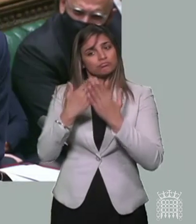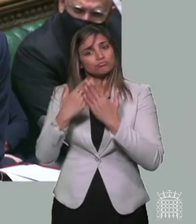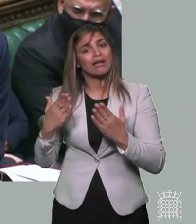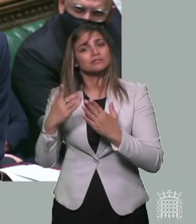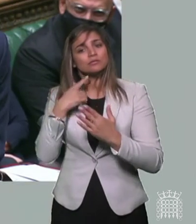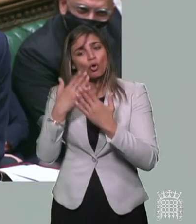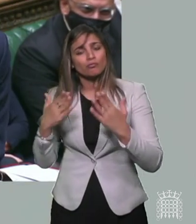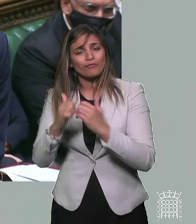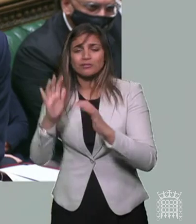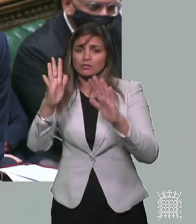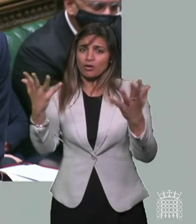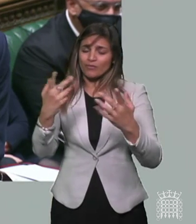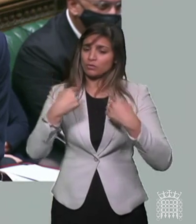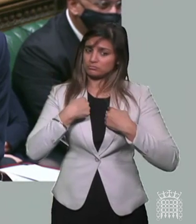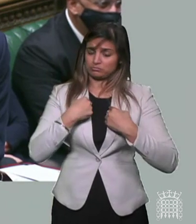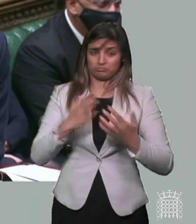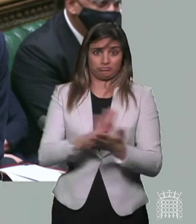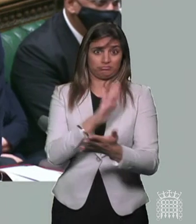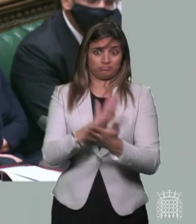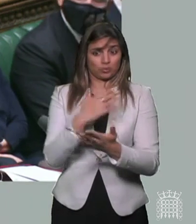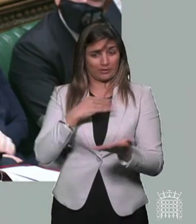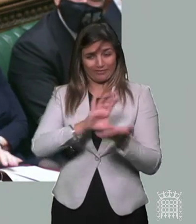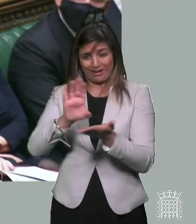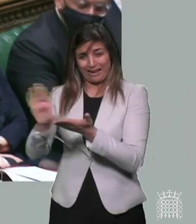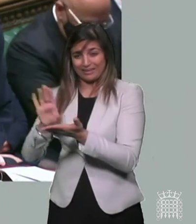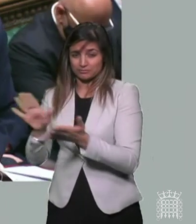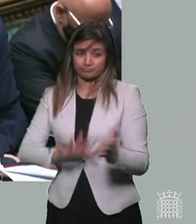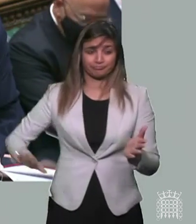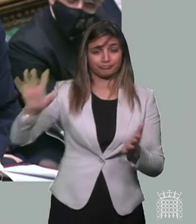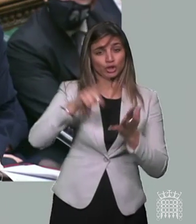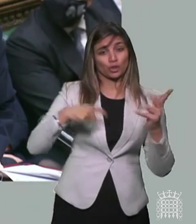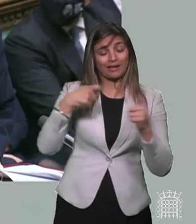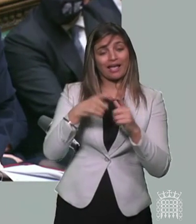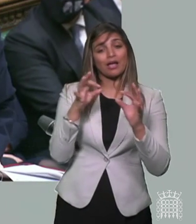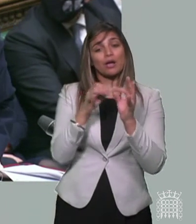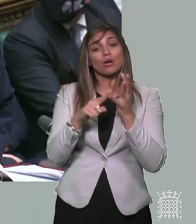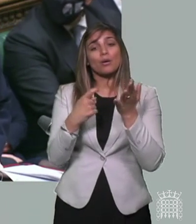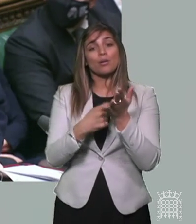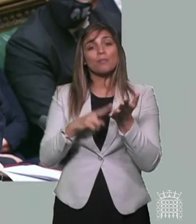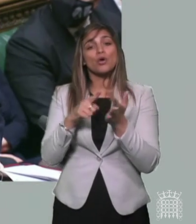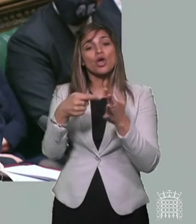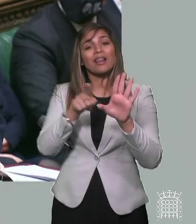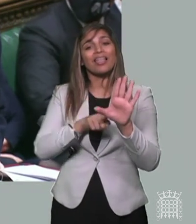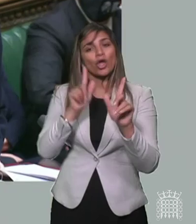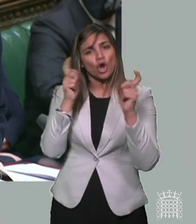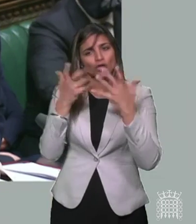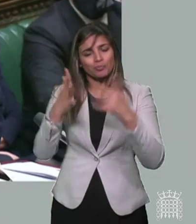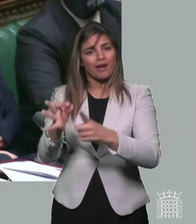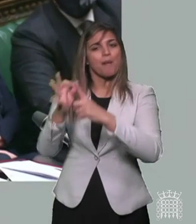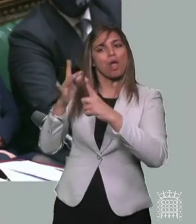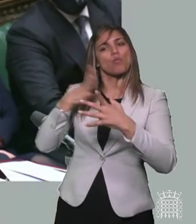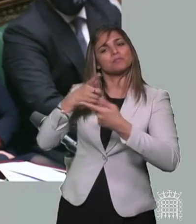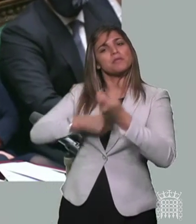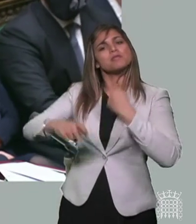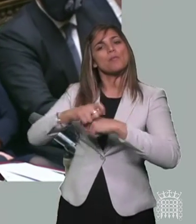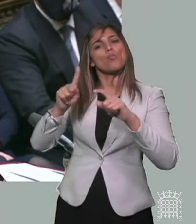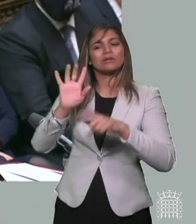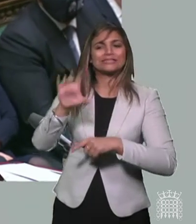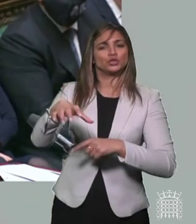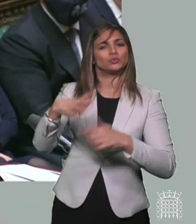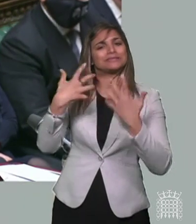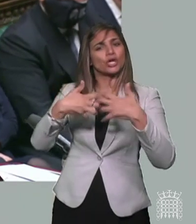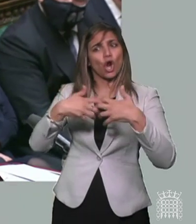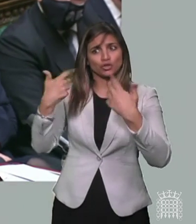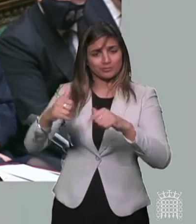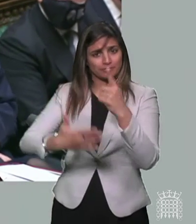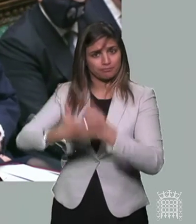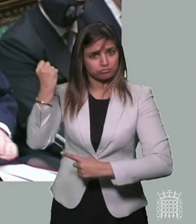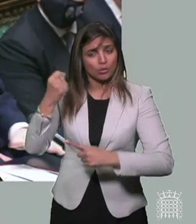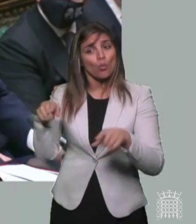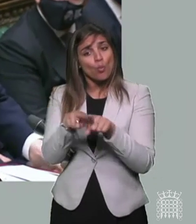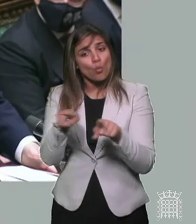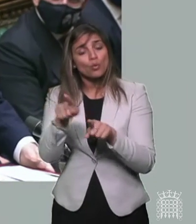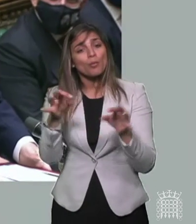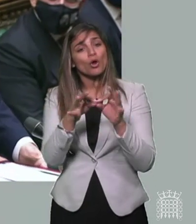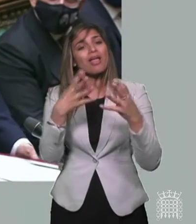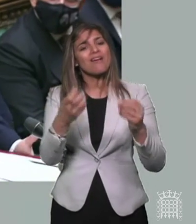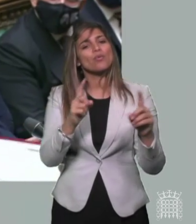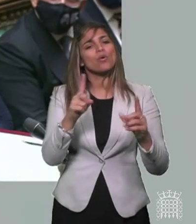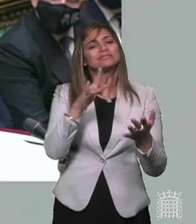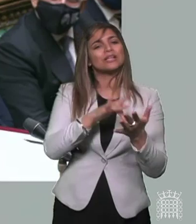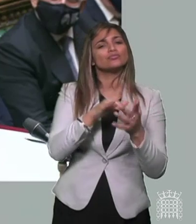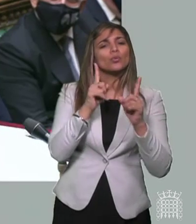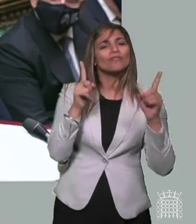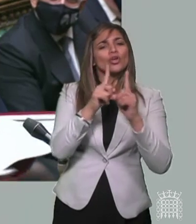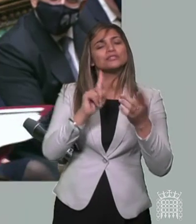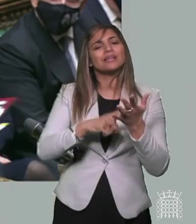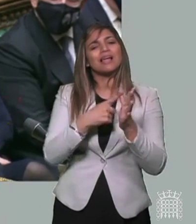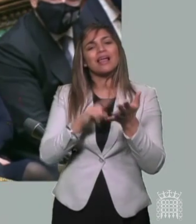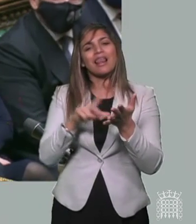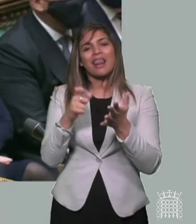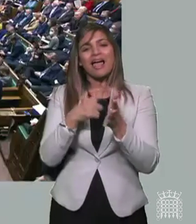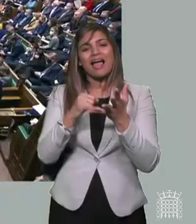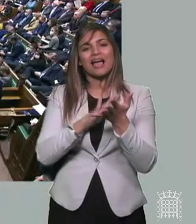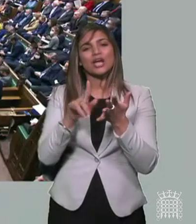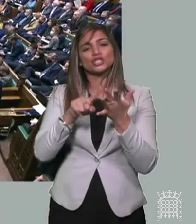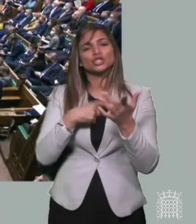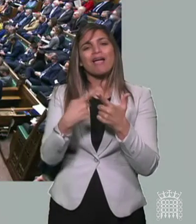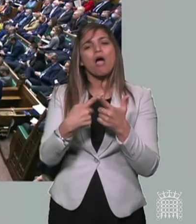I am delighted that Burnley College was successful in its proposal to become an institute of technology, and that Burnley is home to the growing University of Central Lancashire campus, which makes it a fantastic place to study in Lancashire.